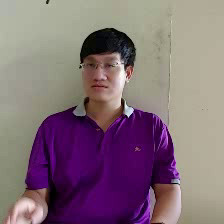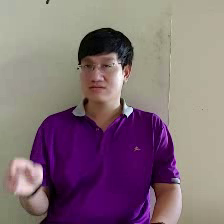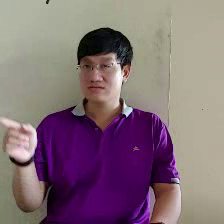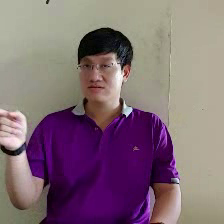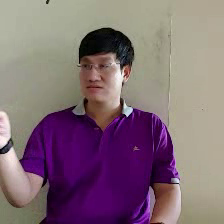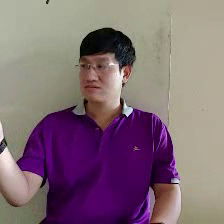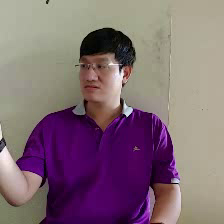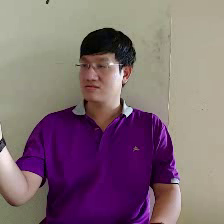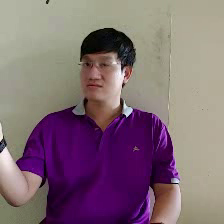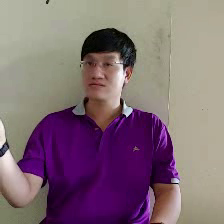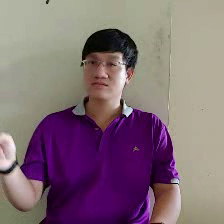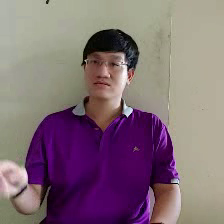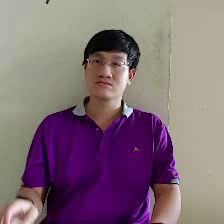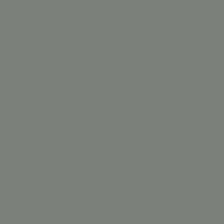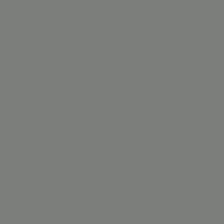Ghét